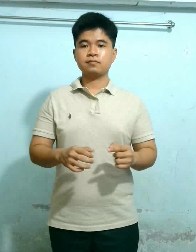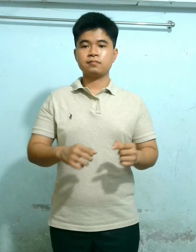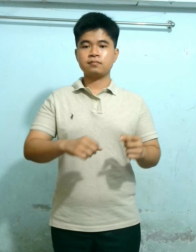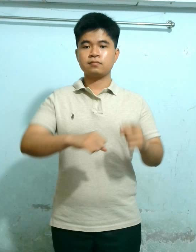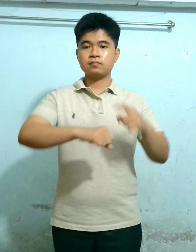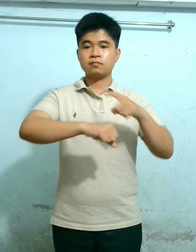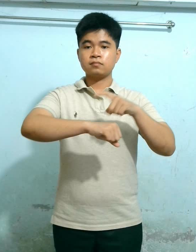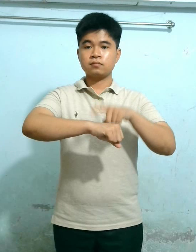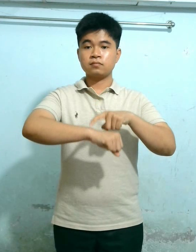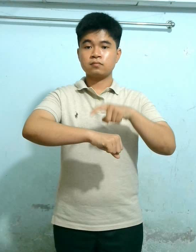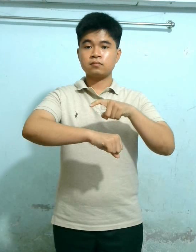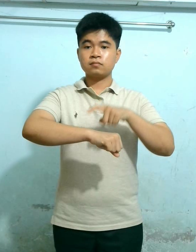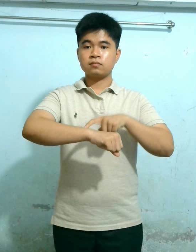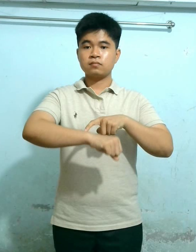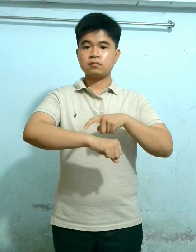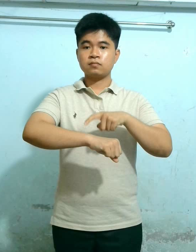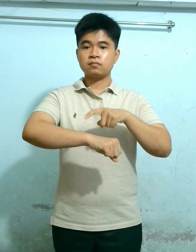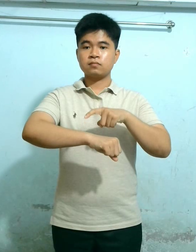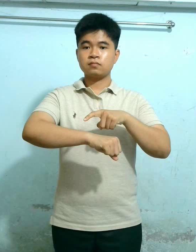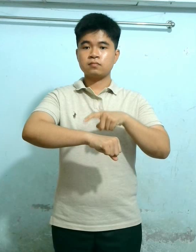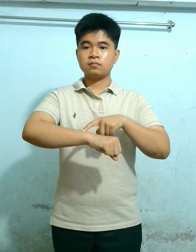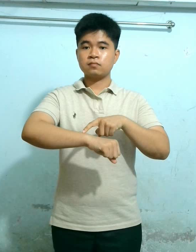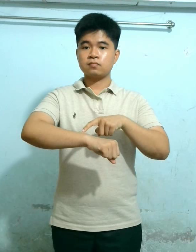gio